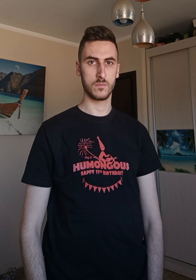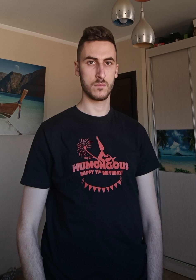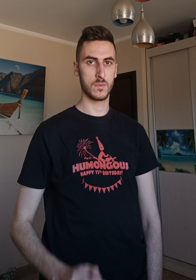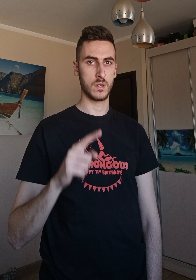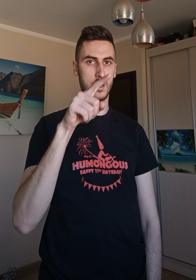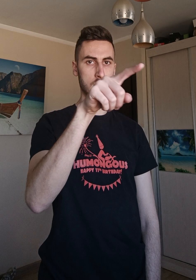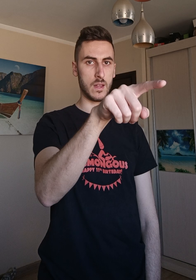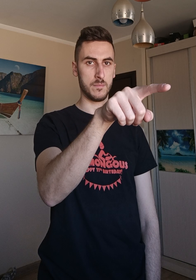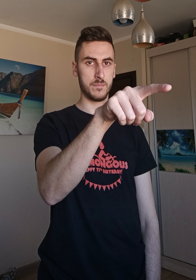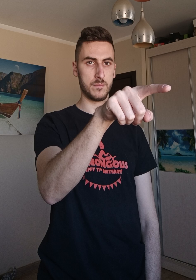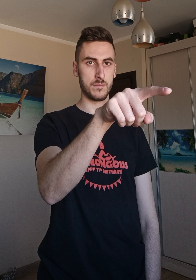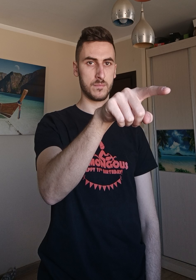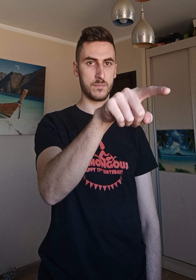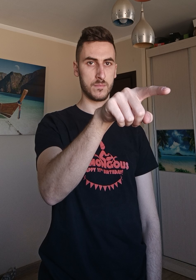אתה